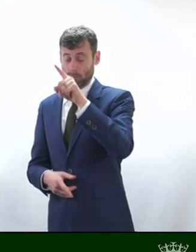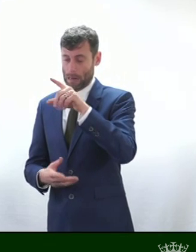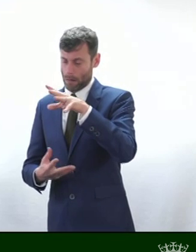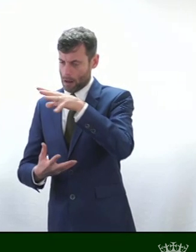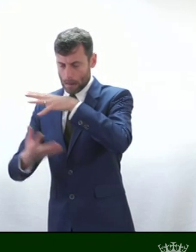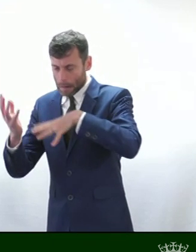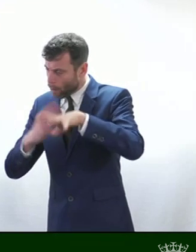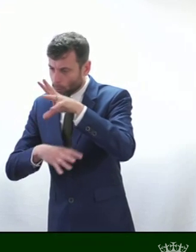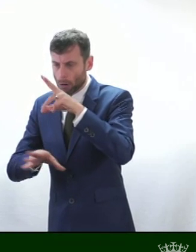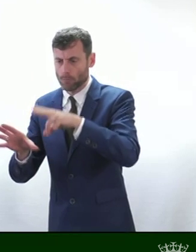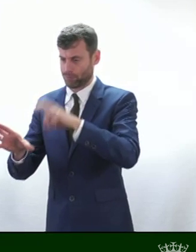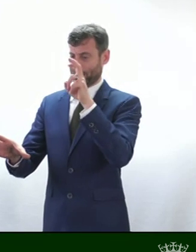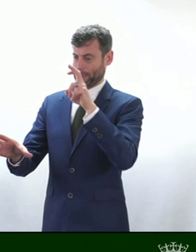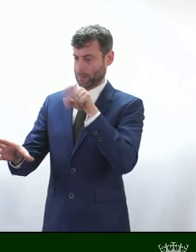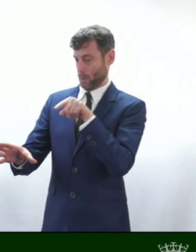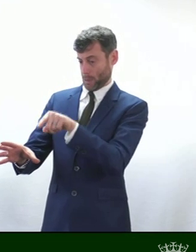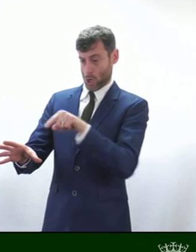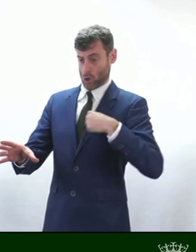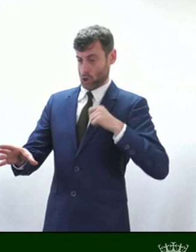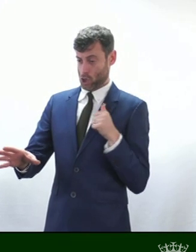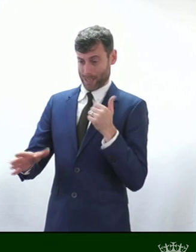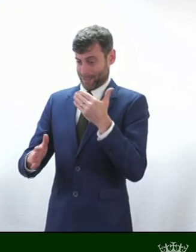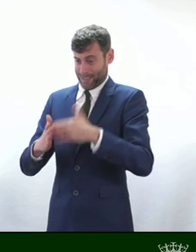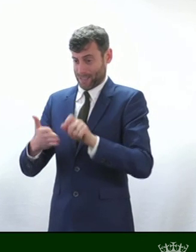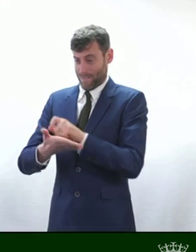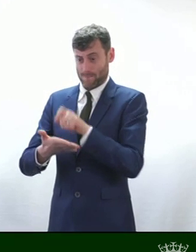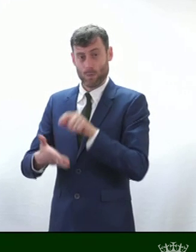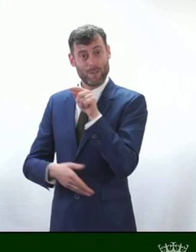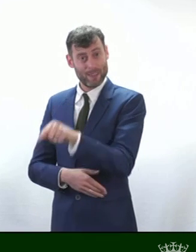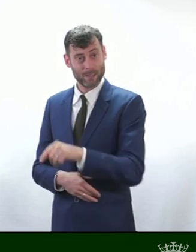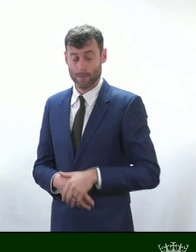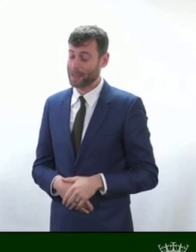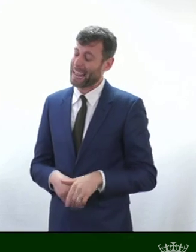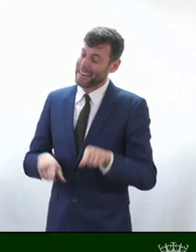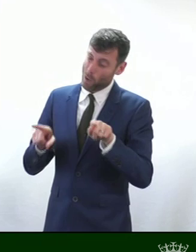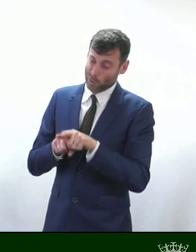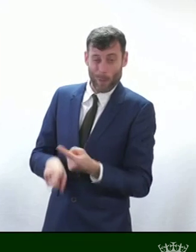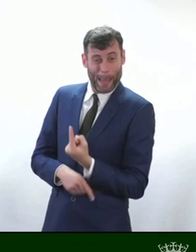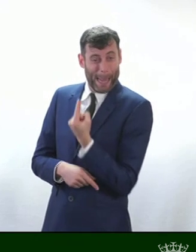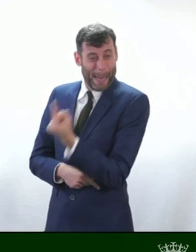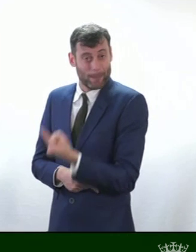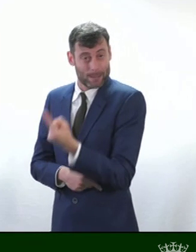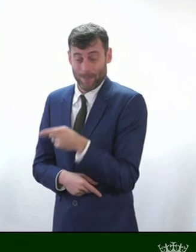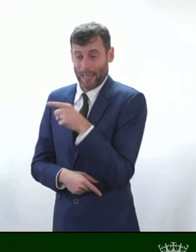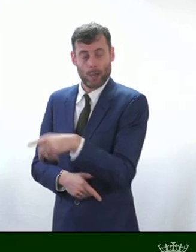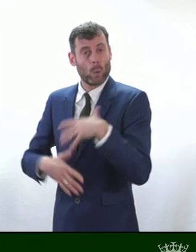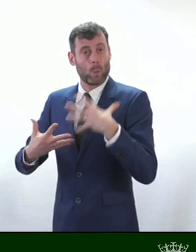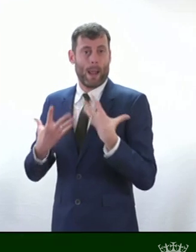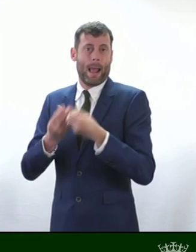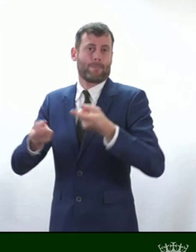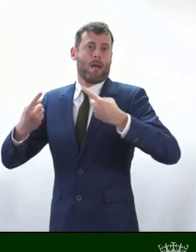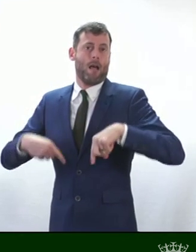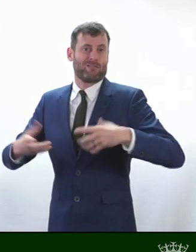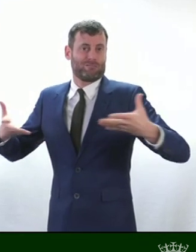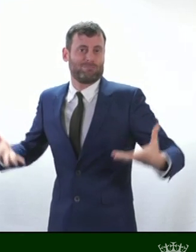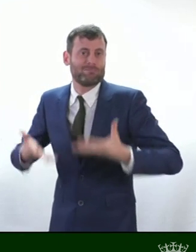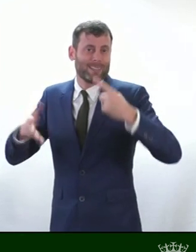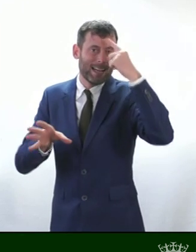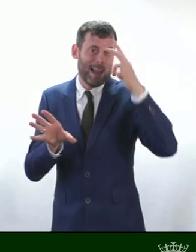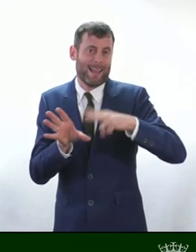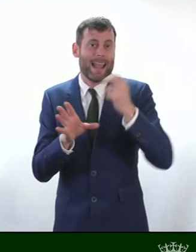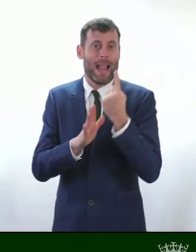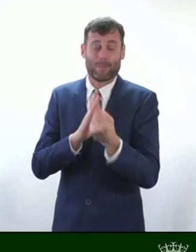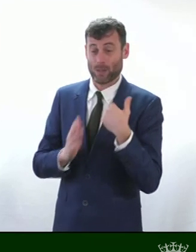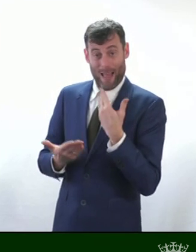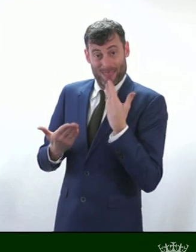But it is also down to him personally. He is probably the biggest single recruiting sergeant that we have, and for that we mightily thank him.